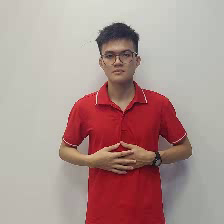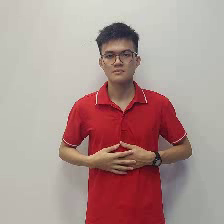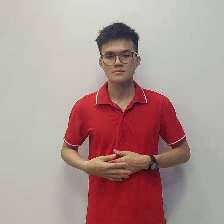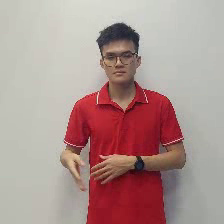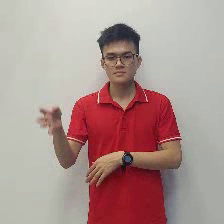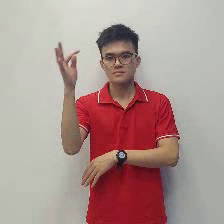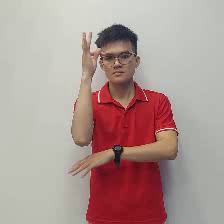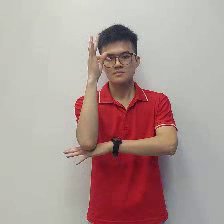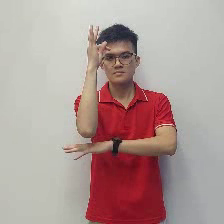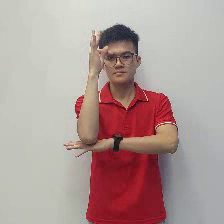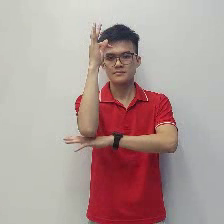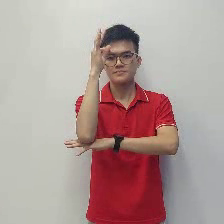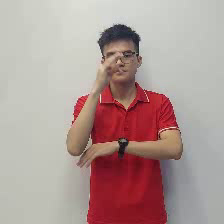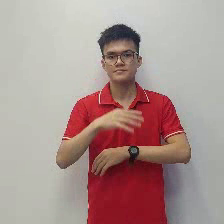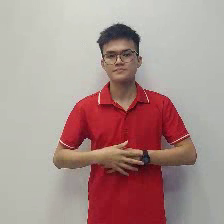Trưa